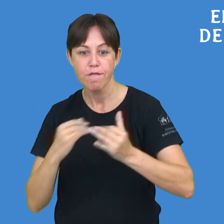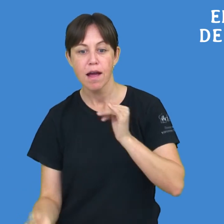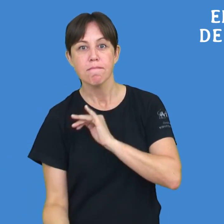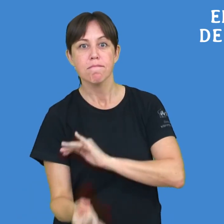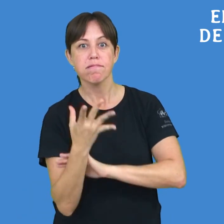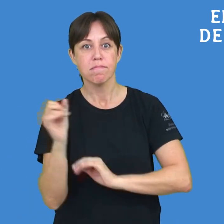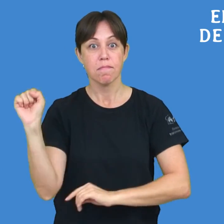crear